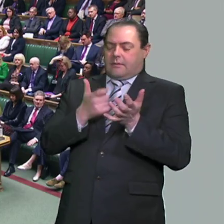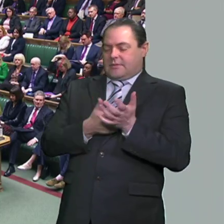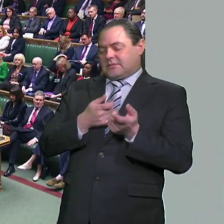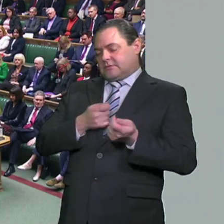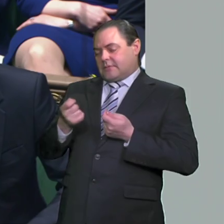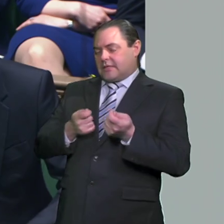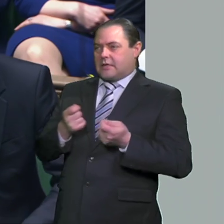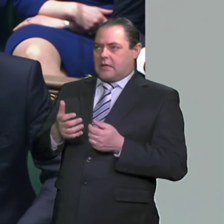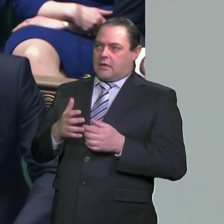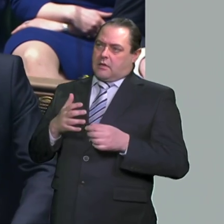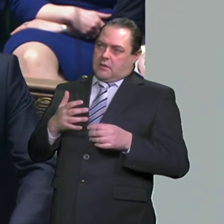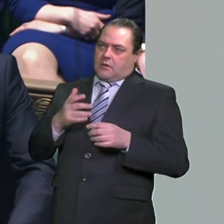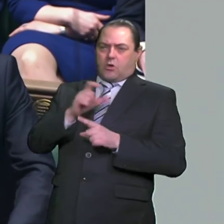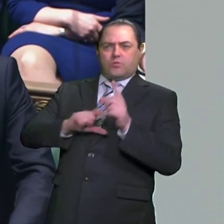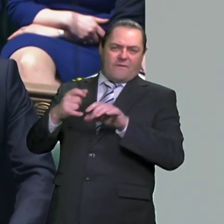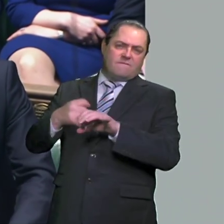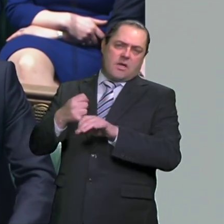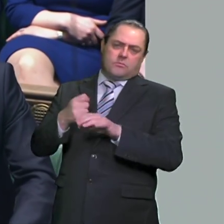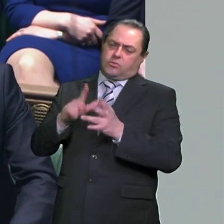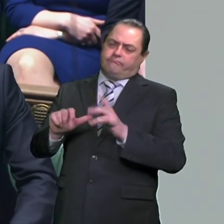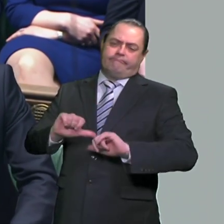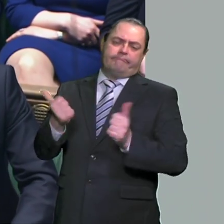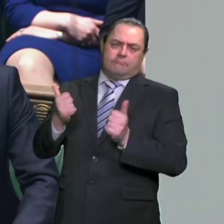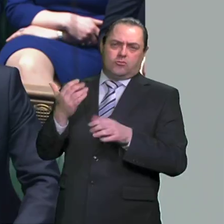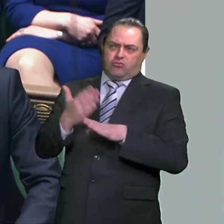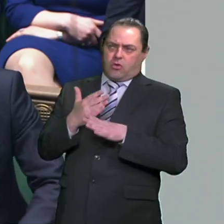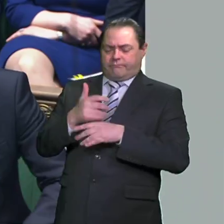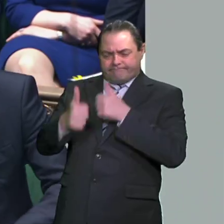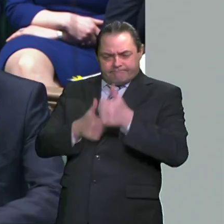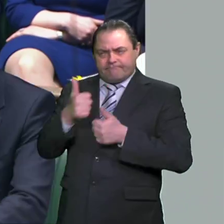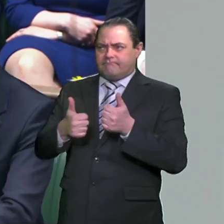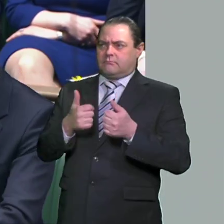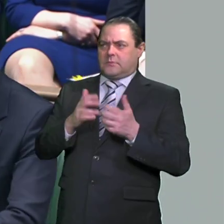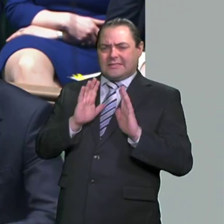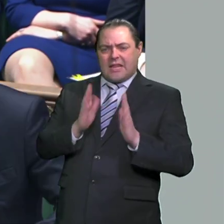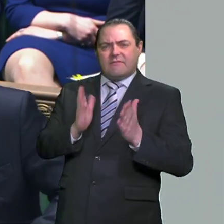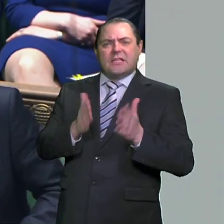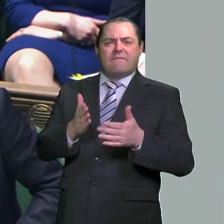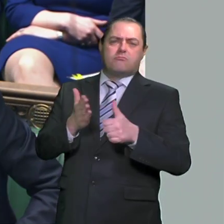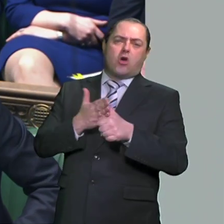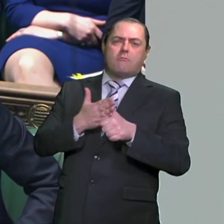I praise the work of our community pharmacies, which are fantastic at delivering primary care on the frontline.